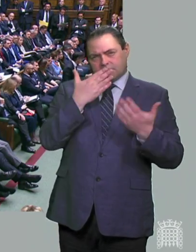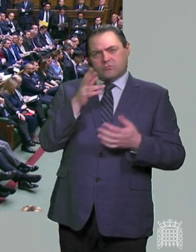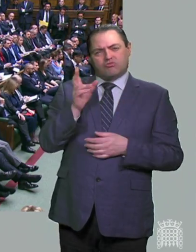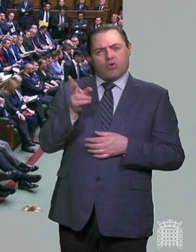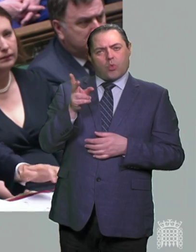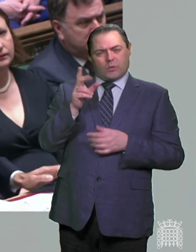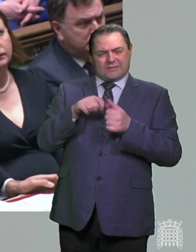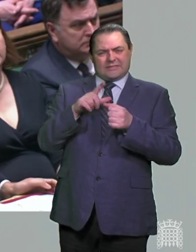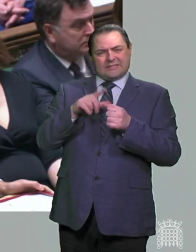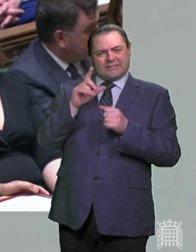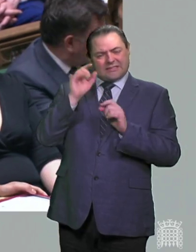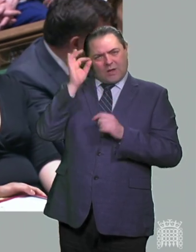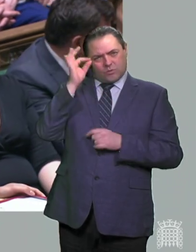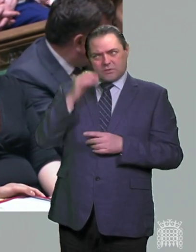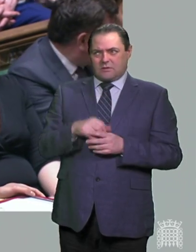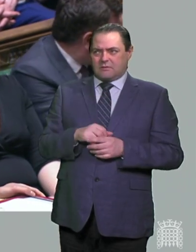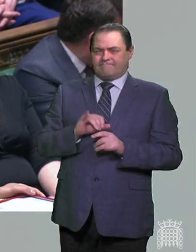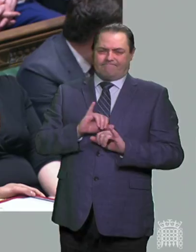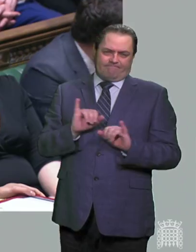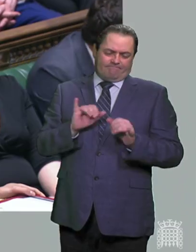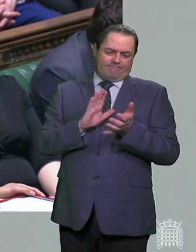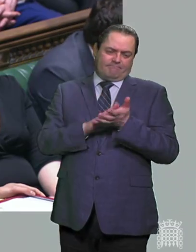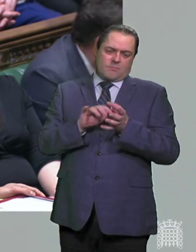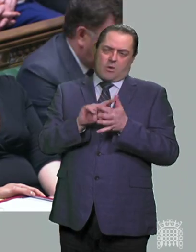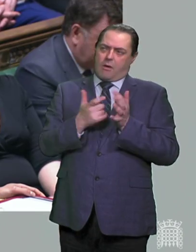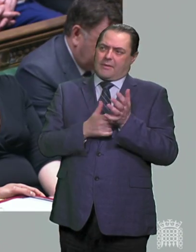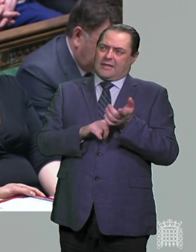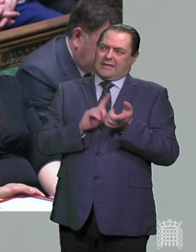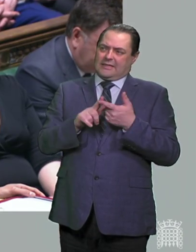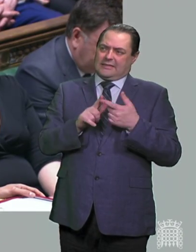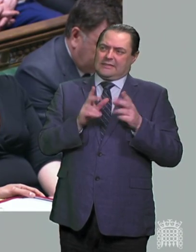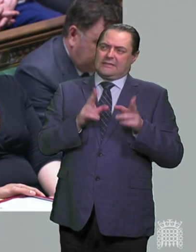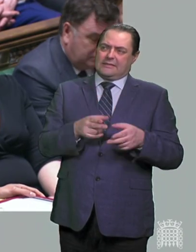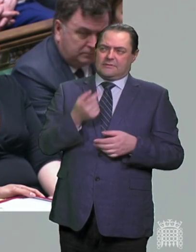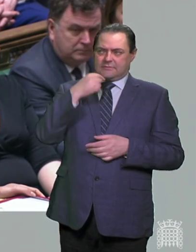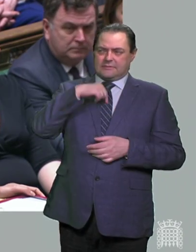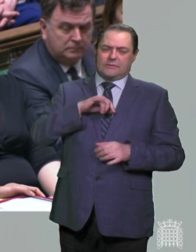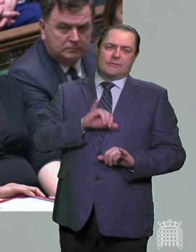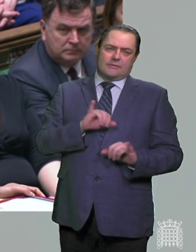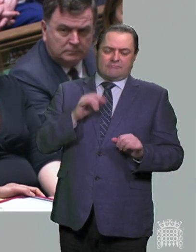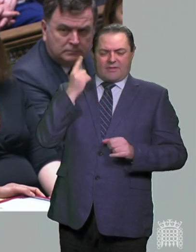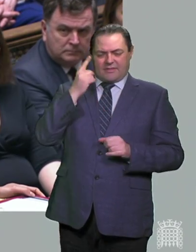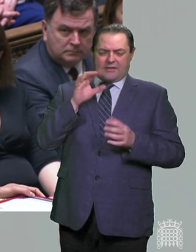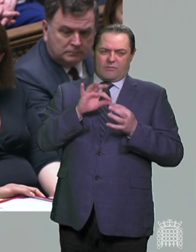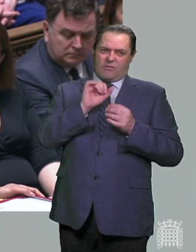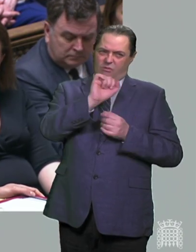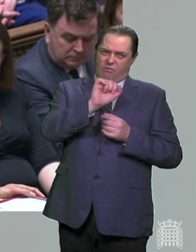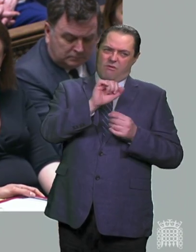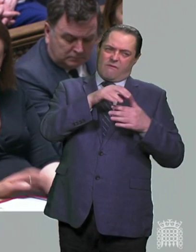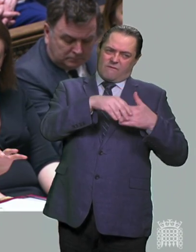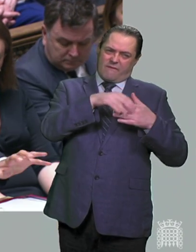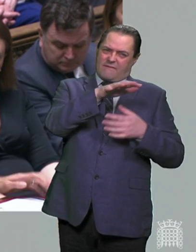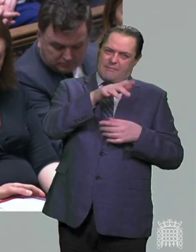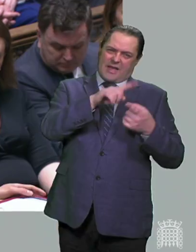I am very sorry to hear of Harper-Lee’s tragic case, and my thoughts are with her friends and family, particularly her mother, Stacy.